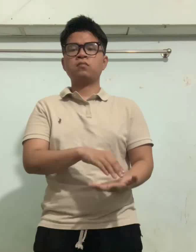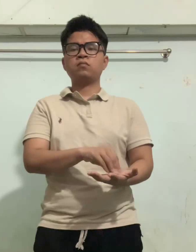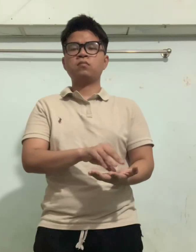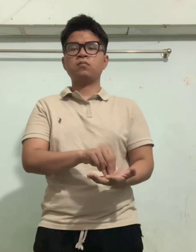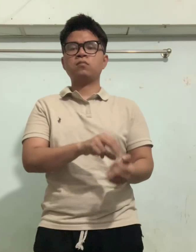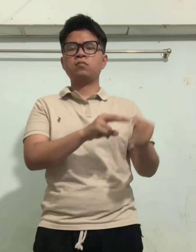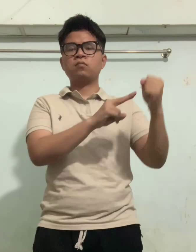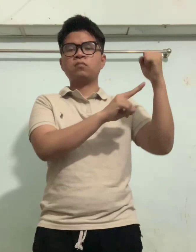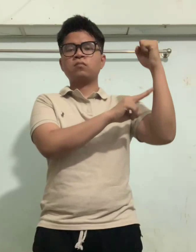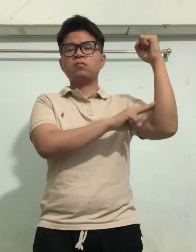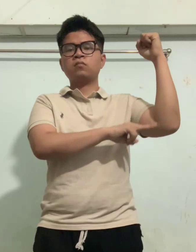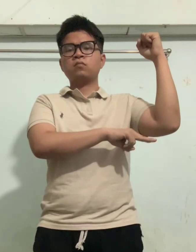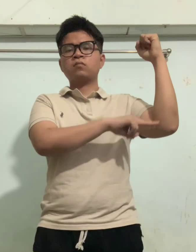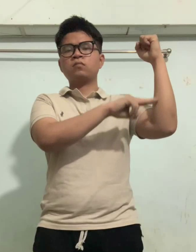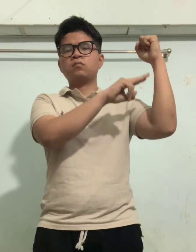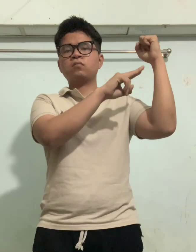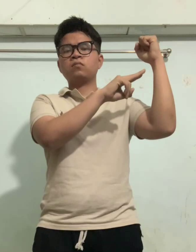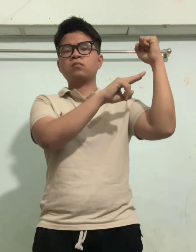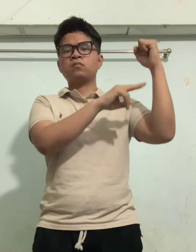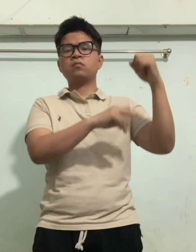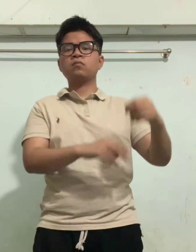tieng viet